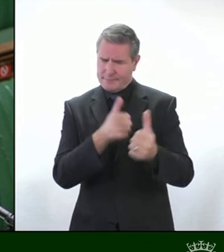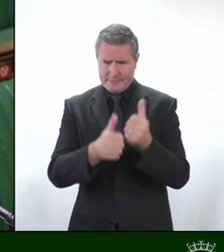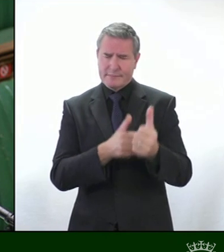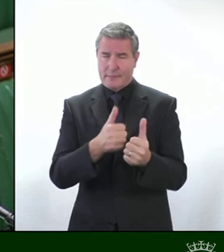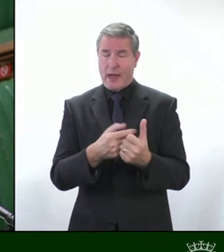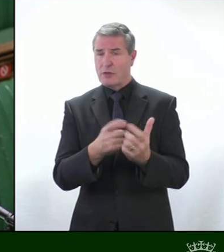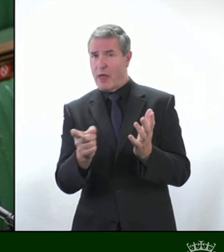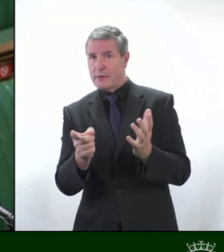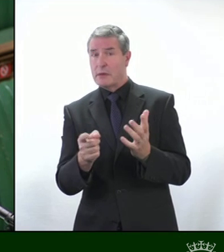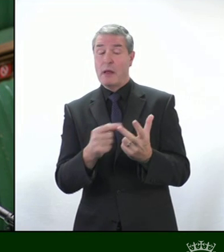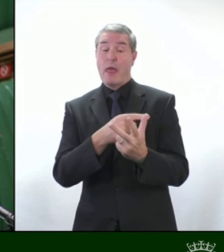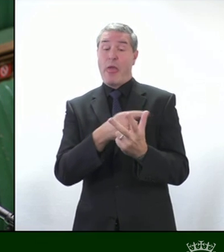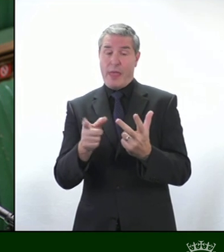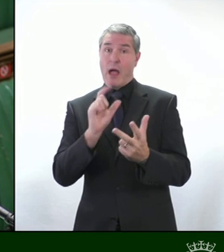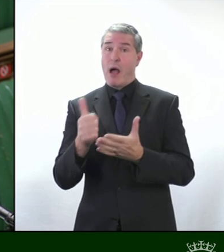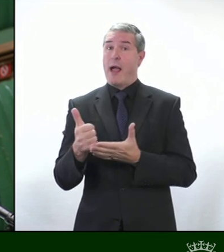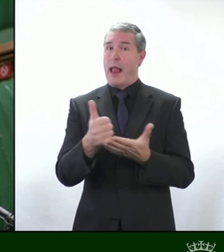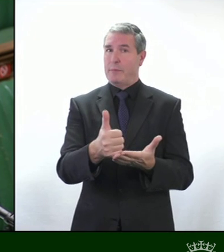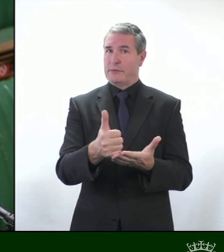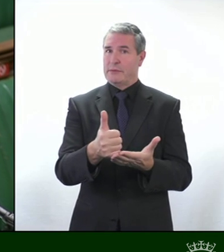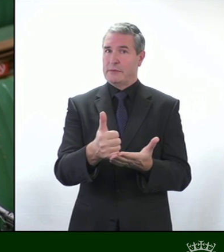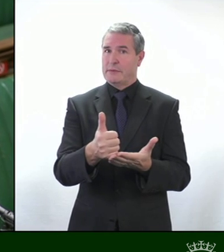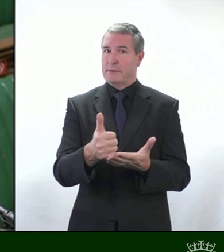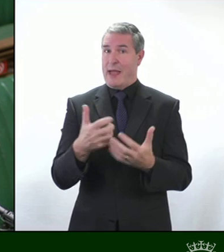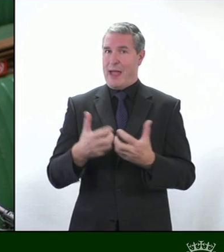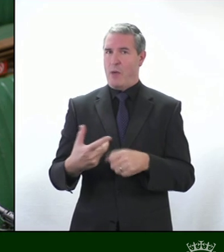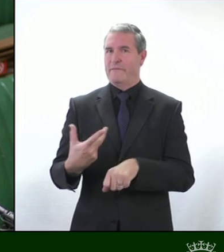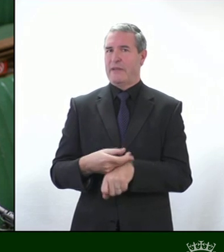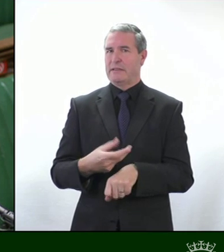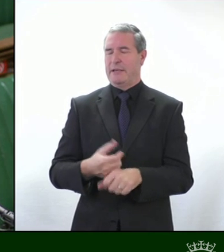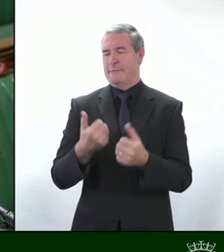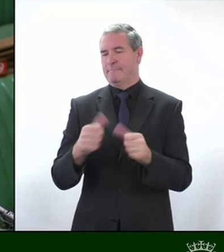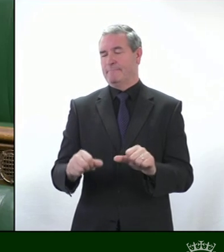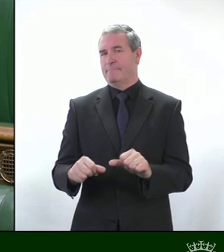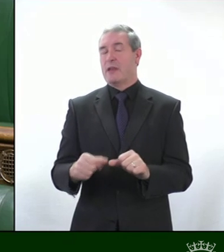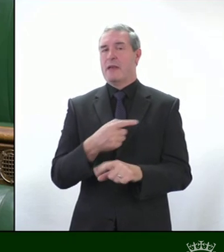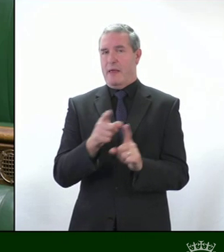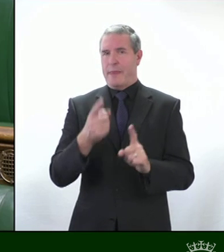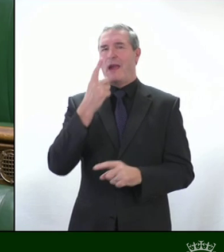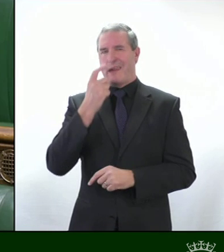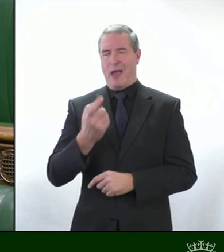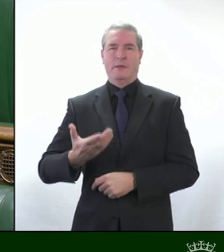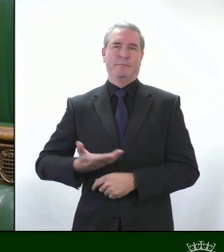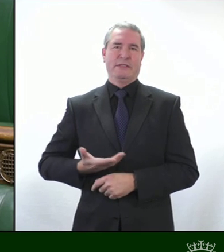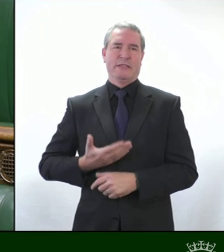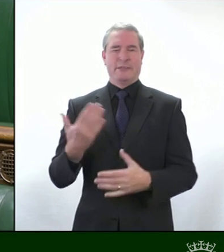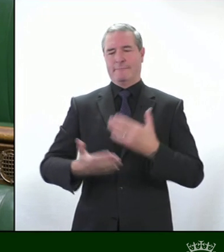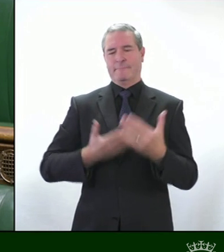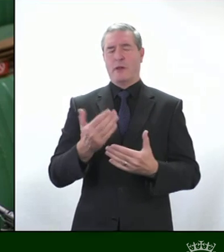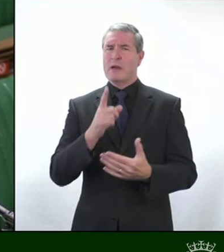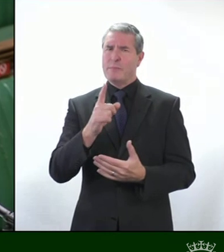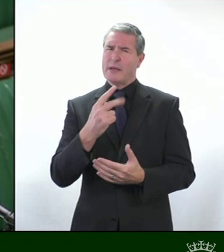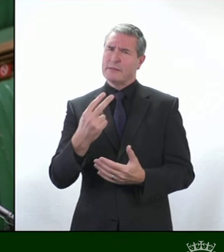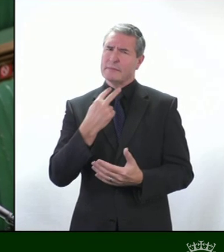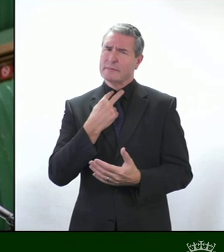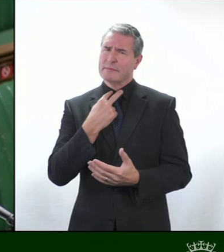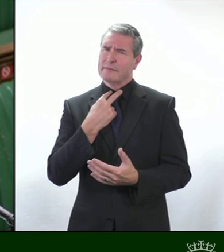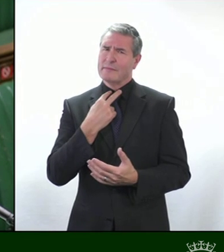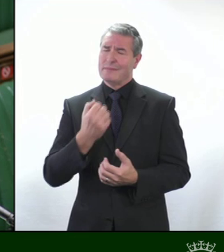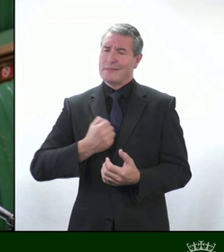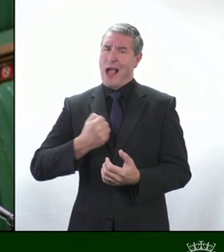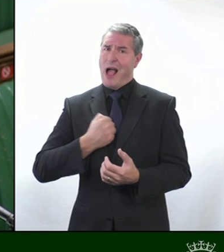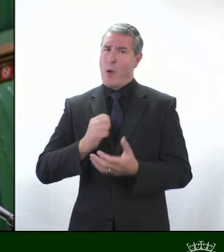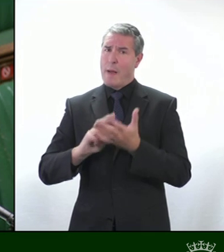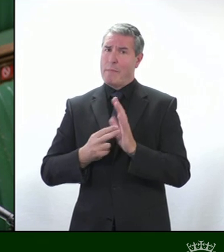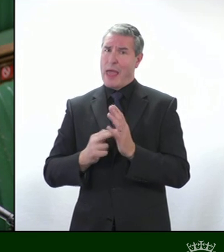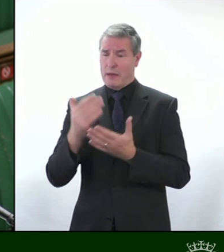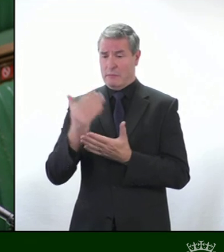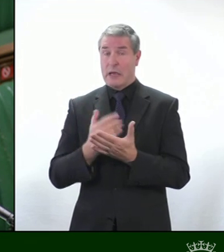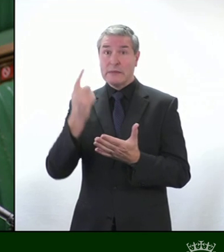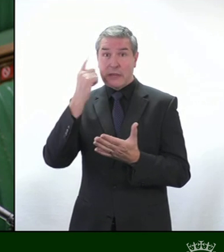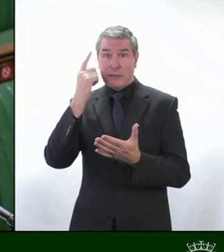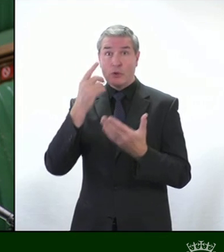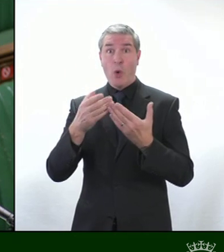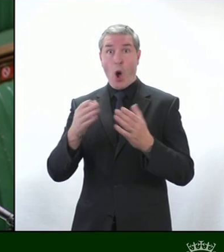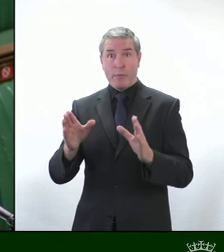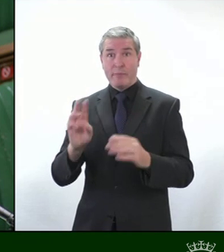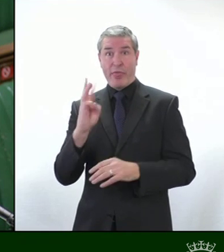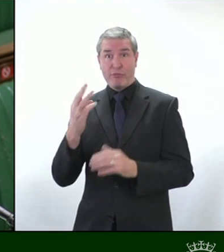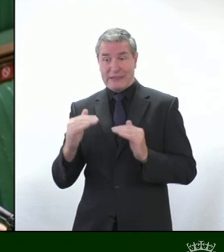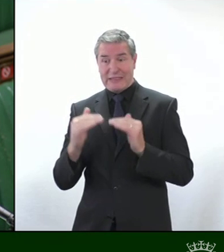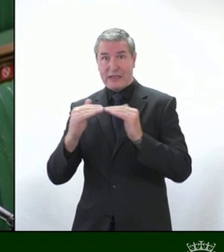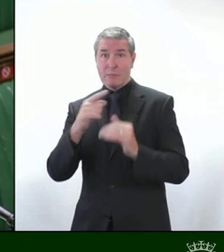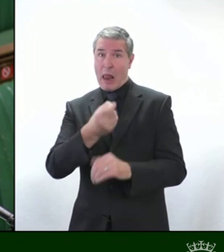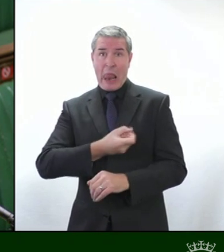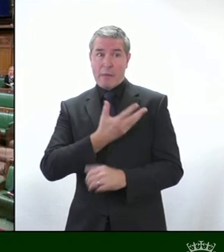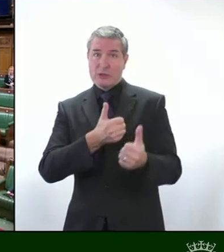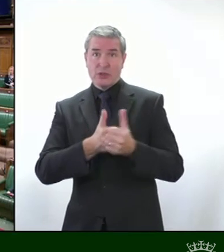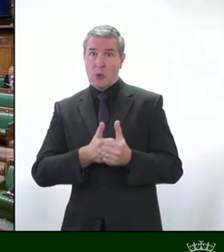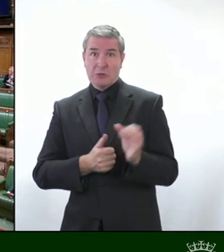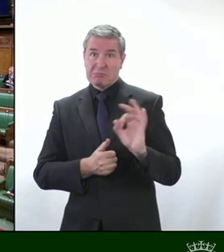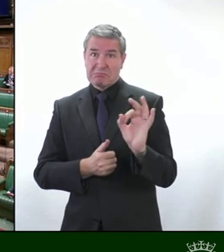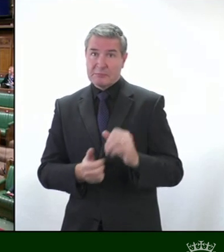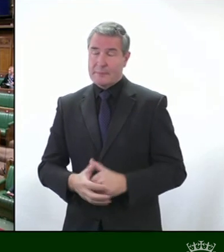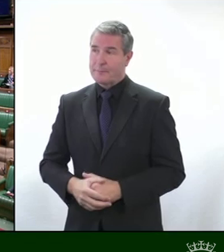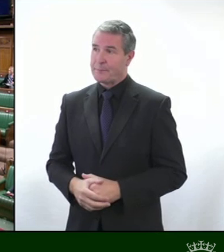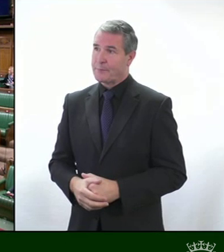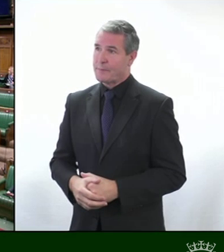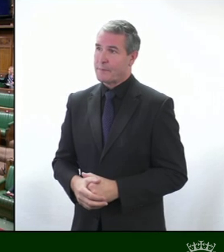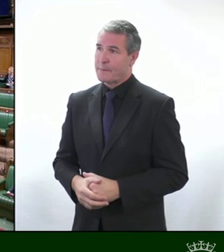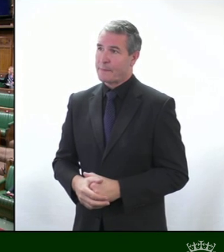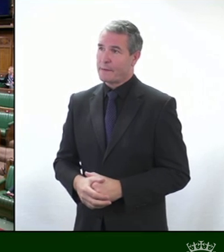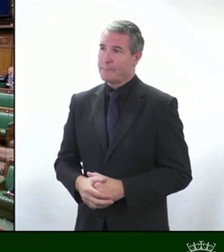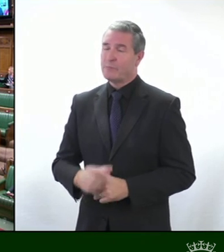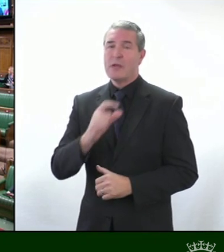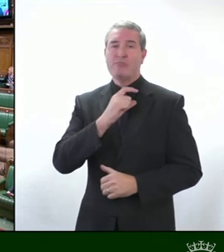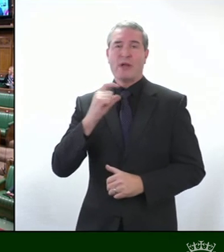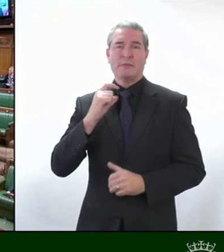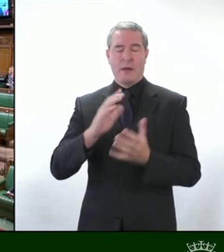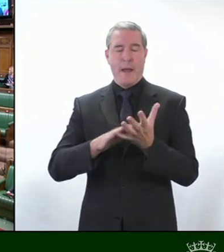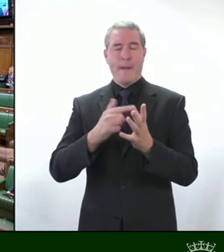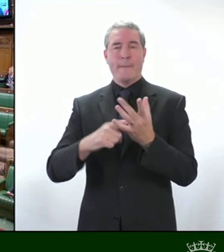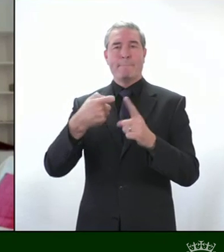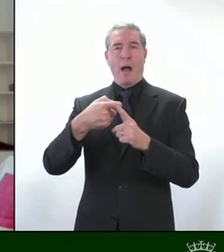Friend mentioned. They will be helped by the vaccine, they will be allowed to do business again, and what a shame it is that our programme, which was sensibly and safely to open up the economy, was not supported by the Leader of the Opposition.